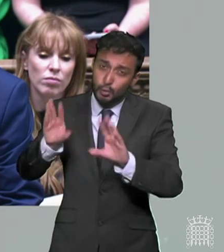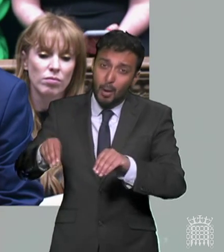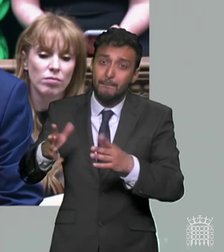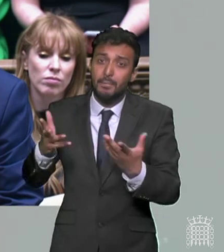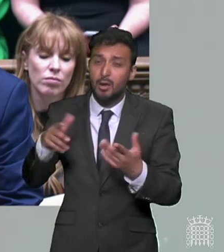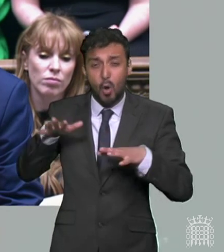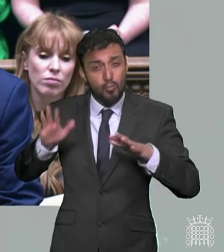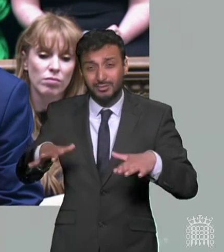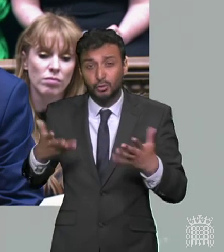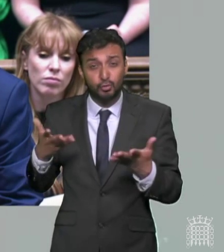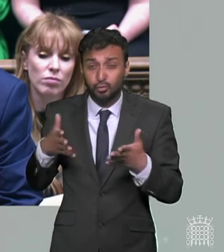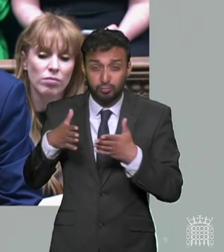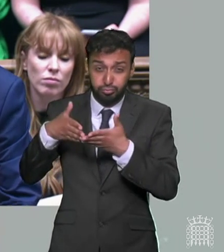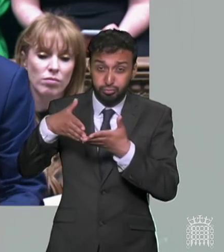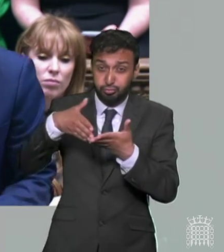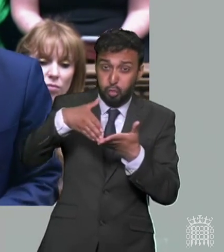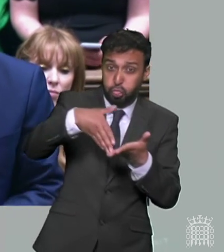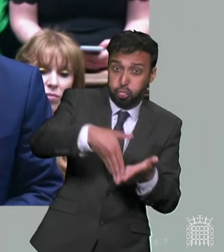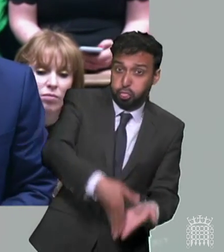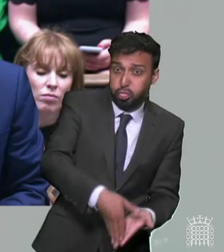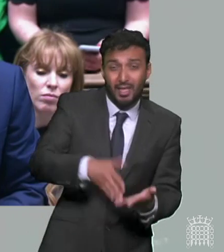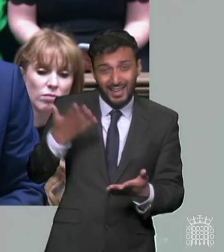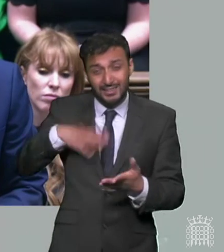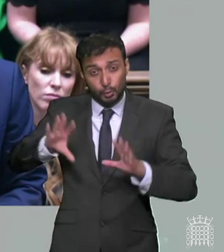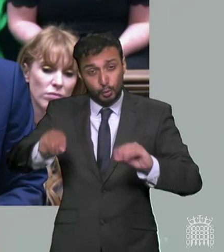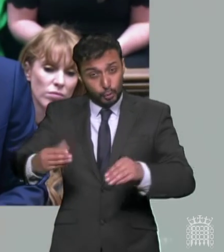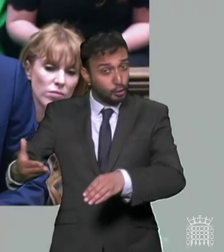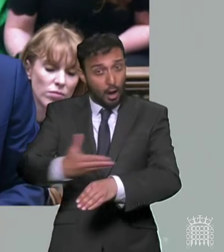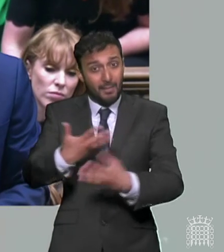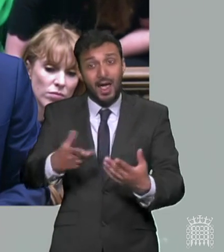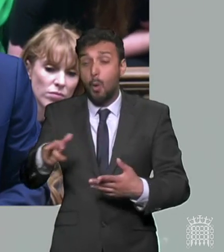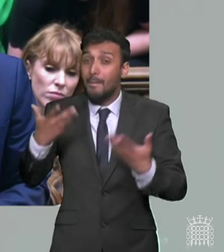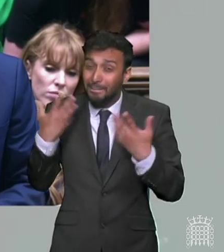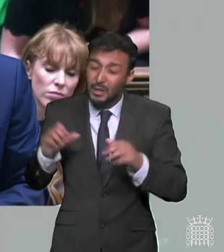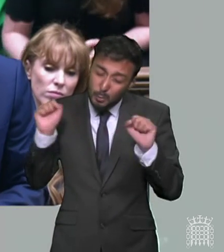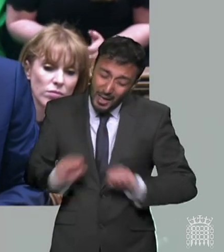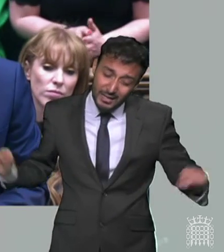We waited for the Sue Gray report. The country cannot wait any longer.